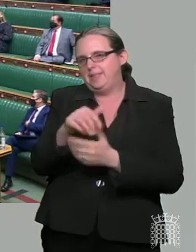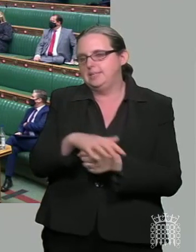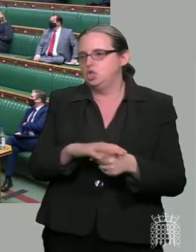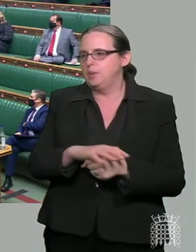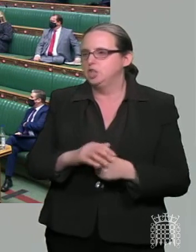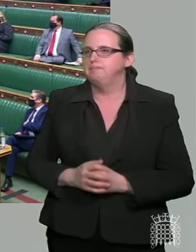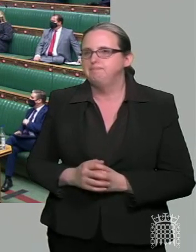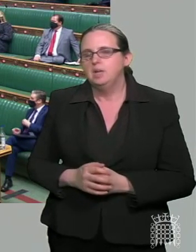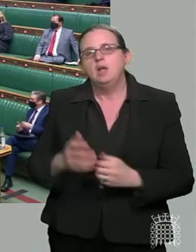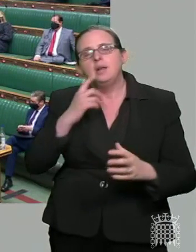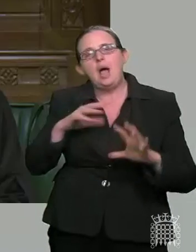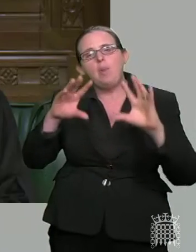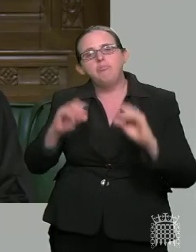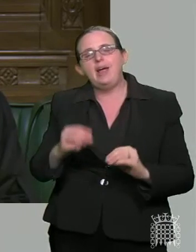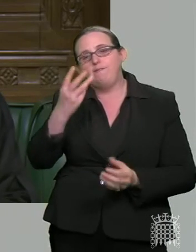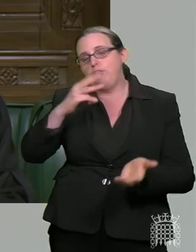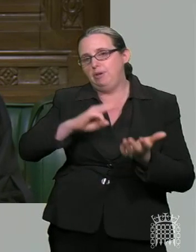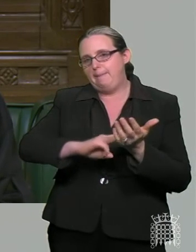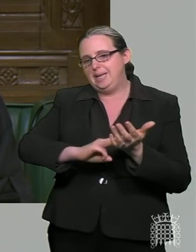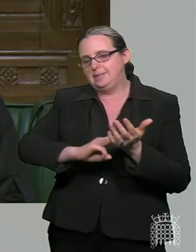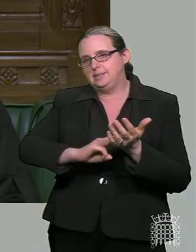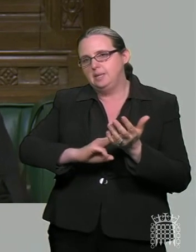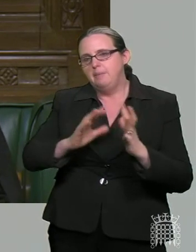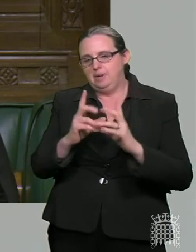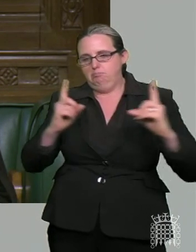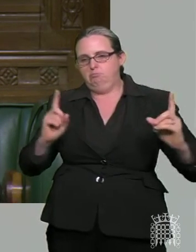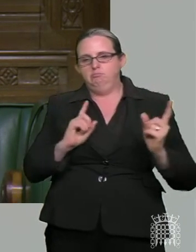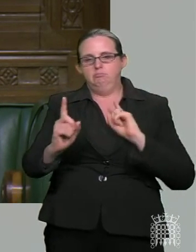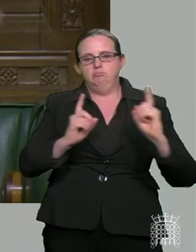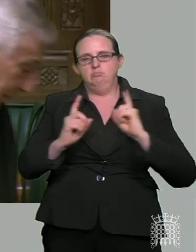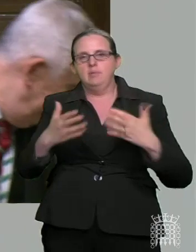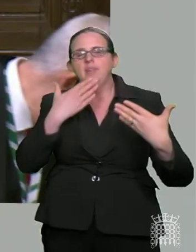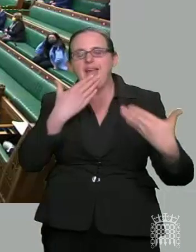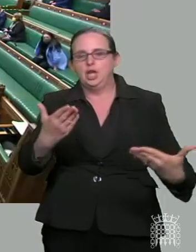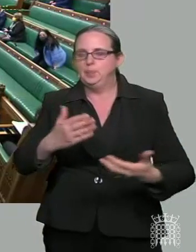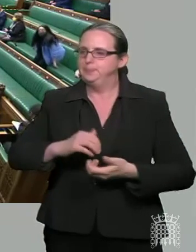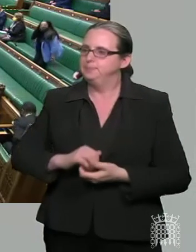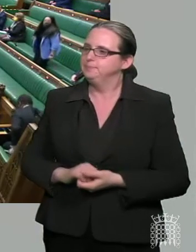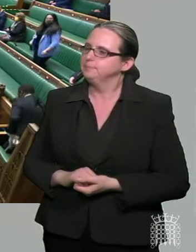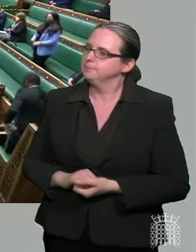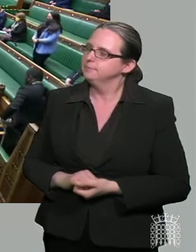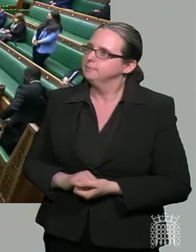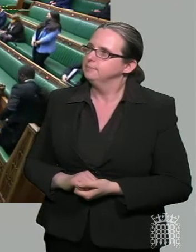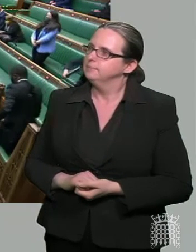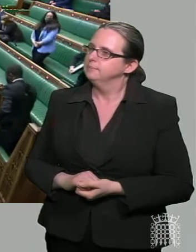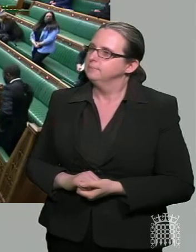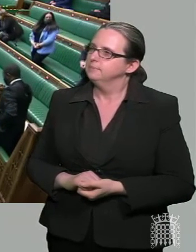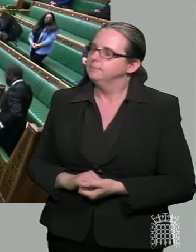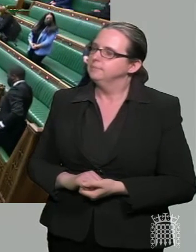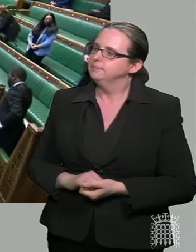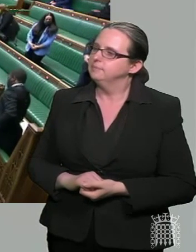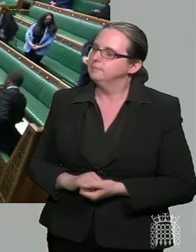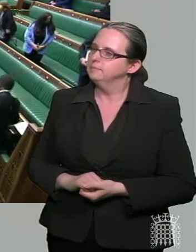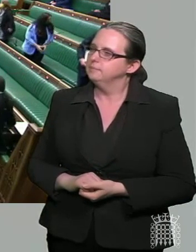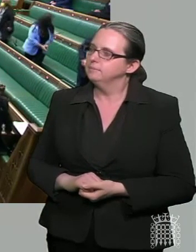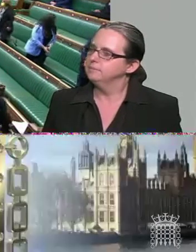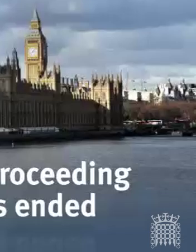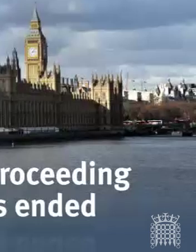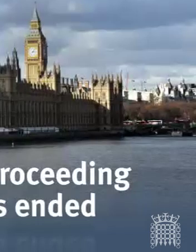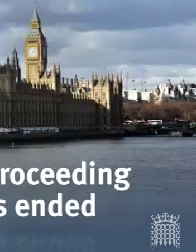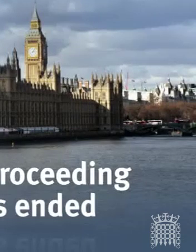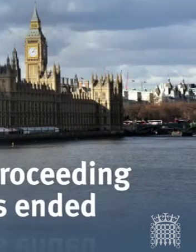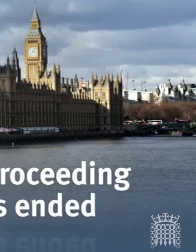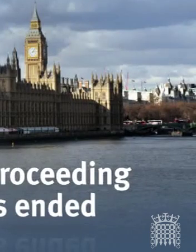I am now suspending the House for three minutes to allow the necessary arrangements for the next business.